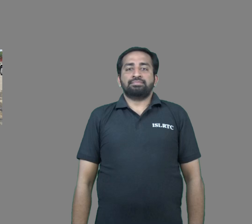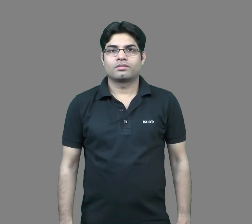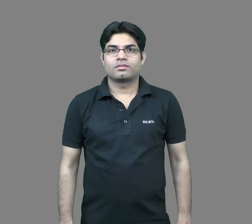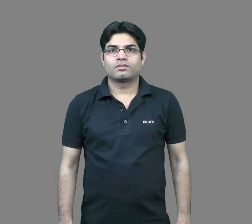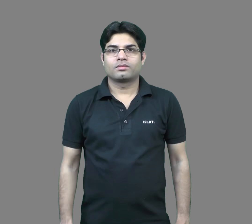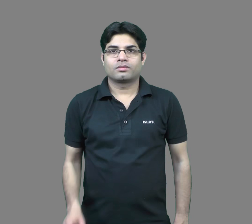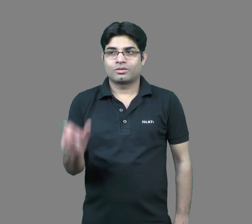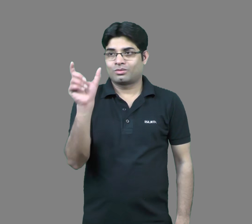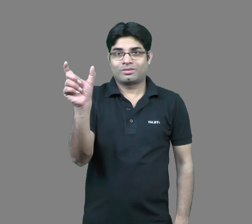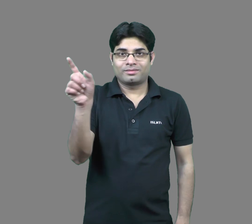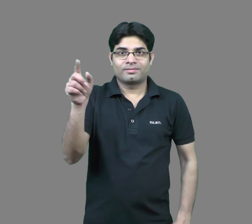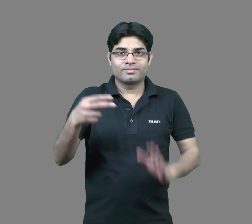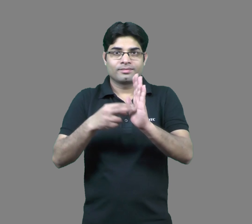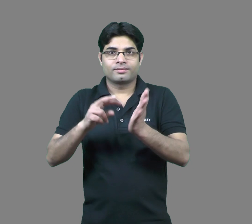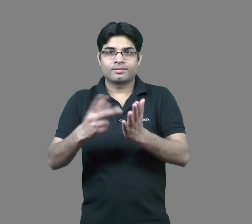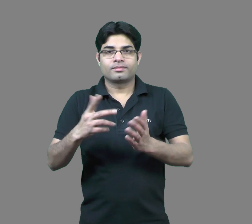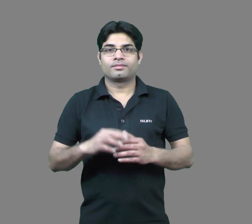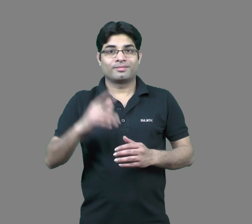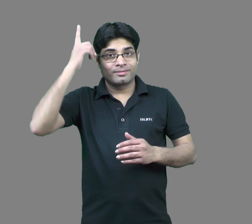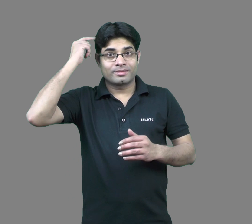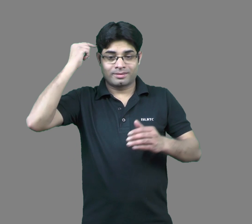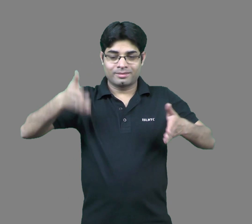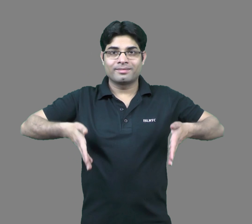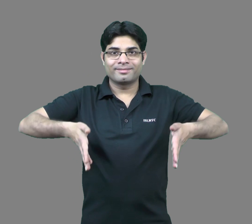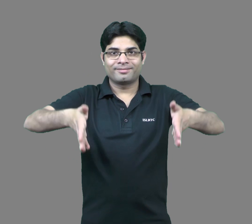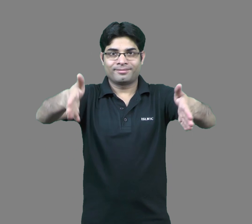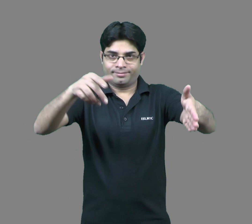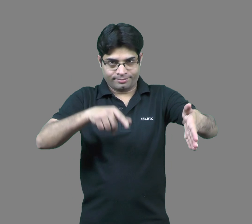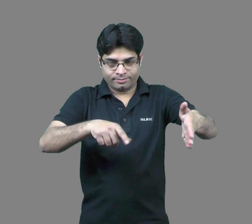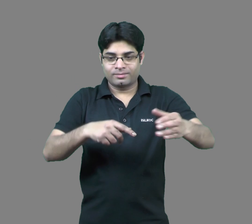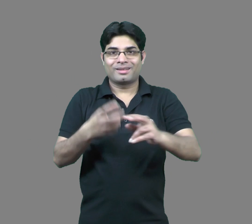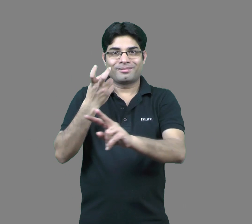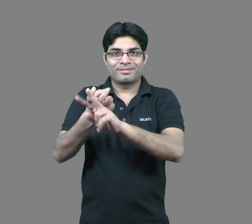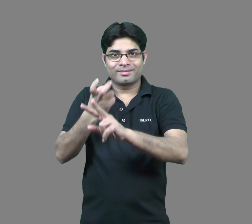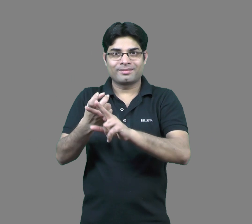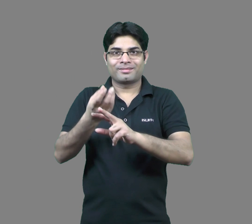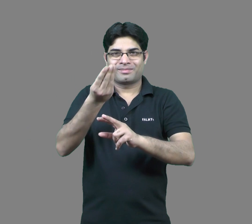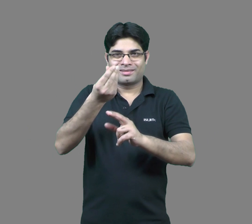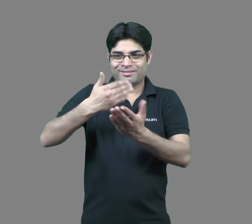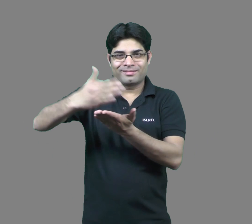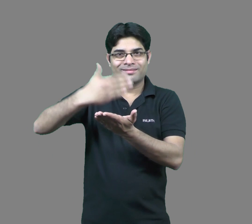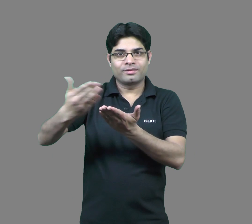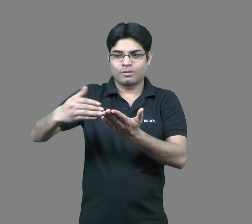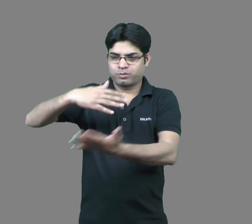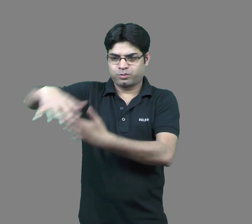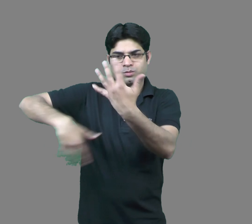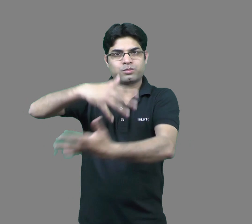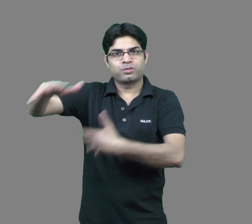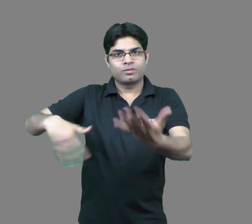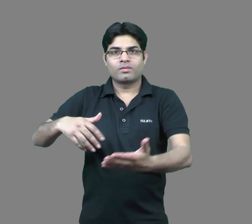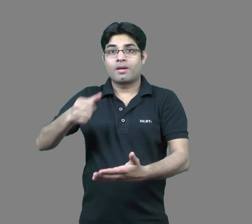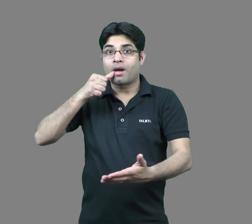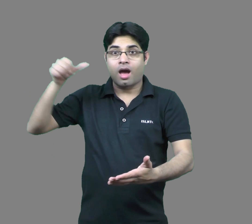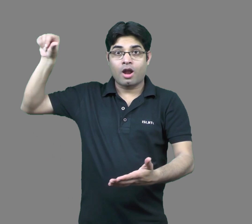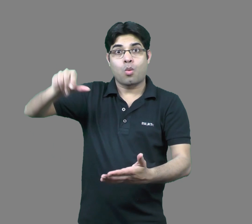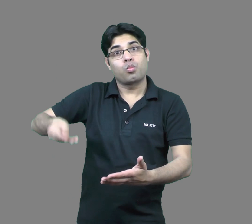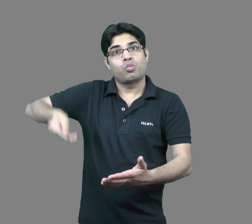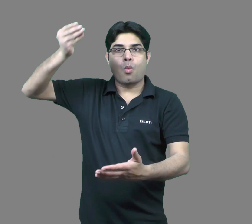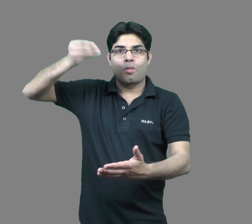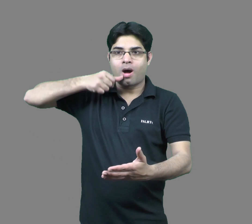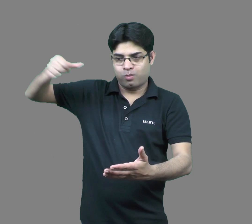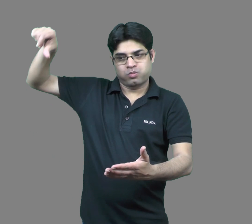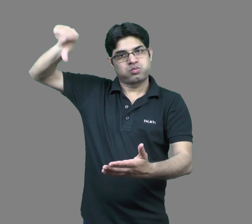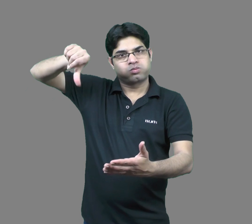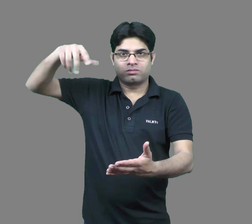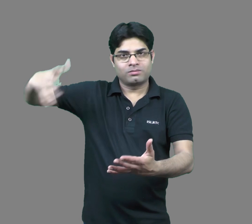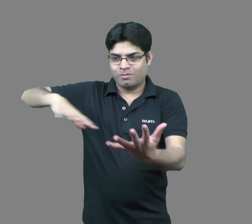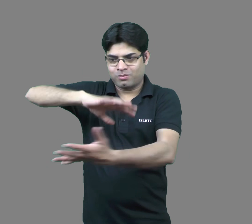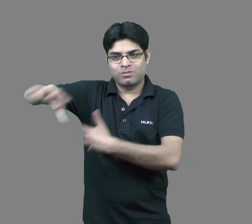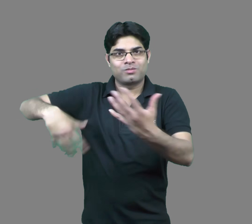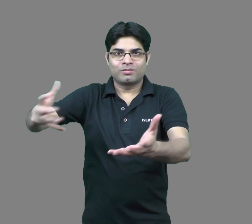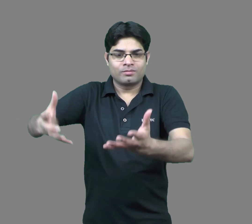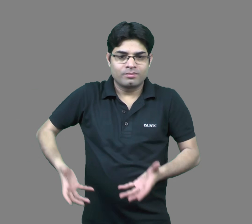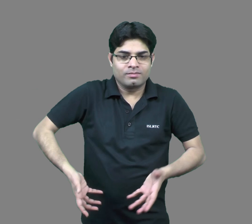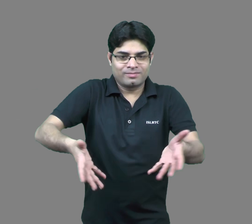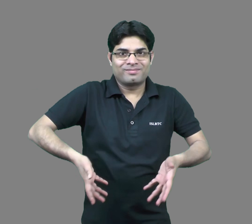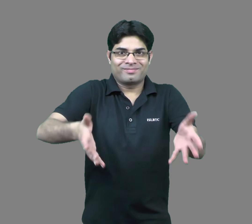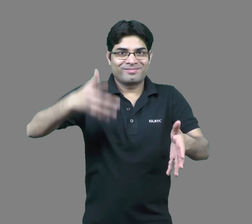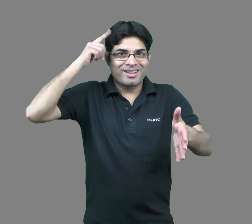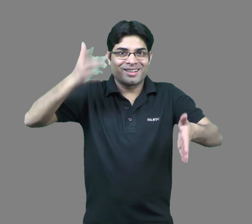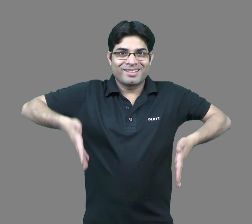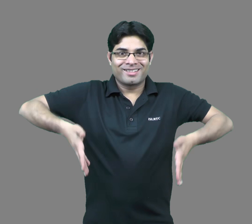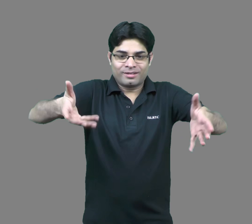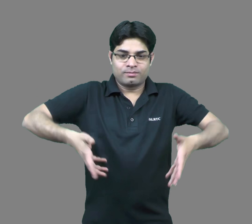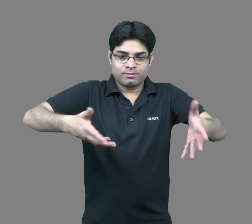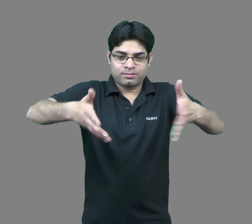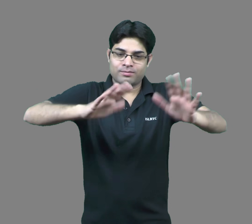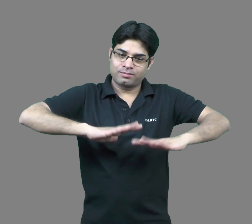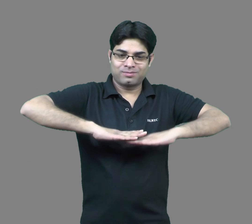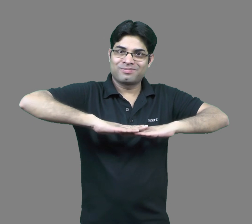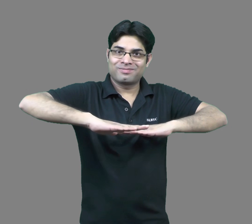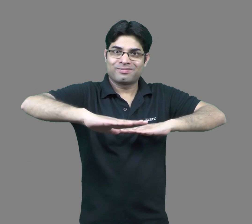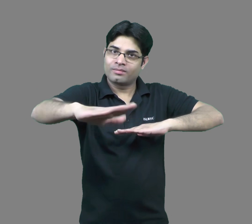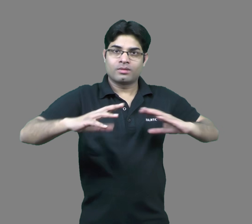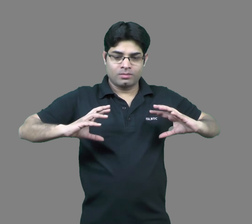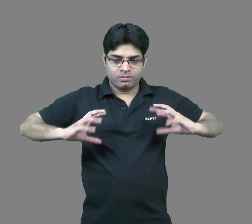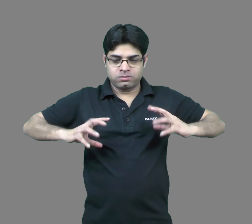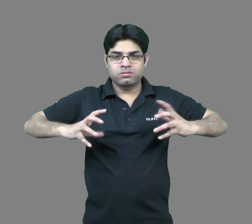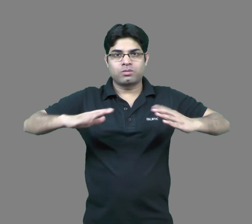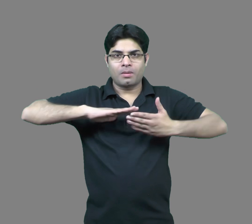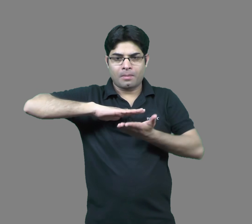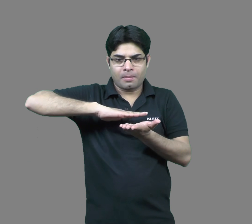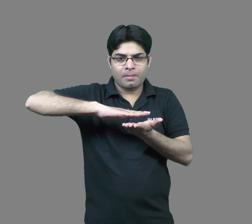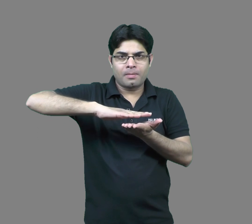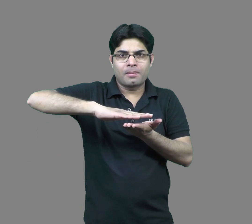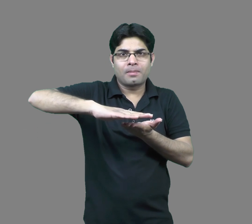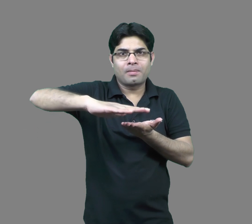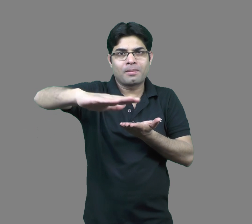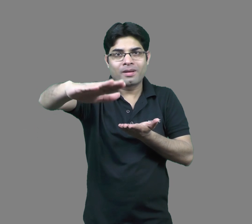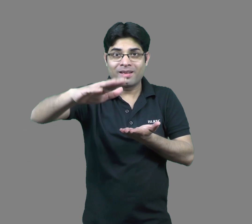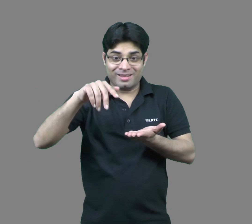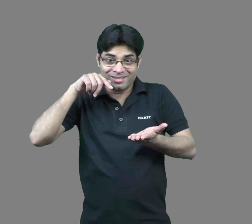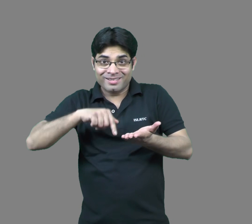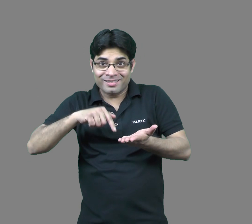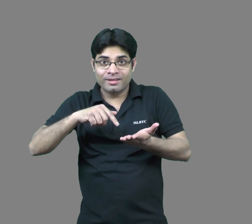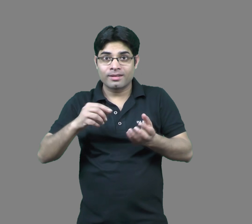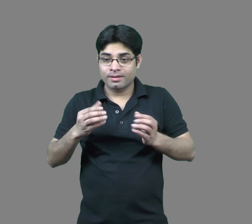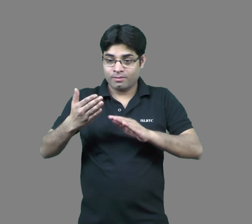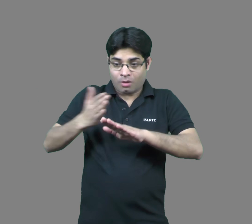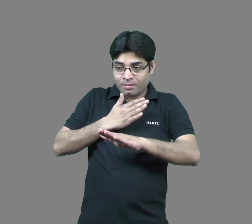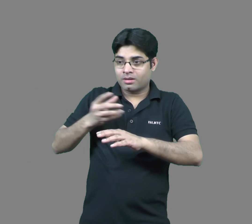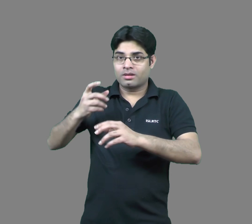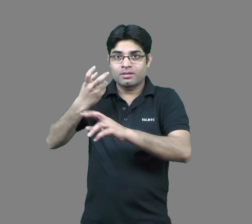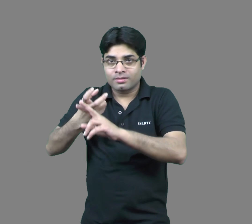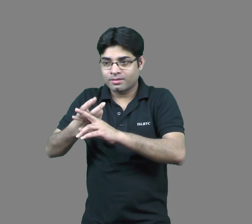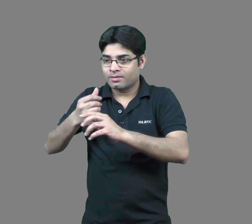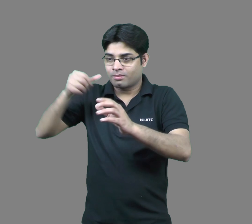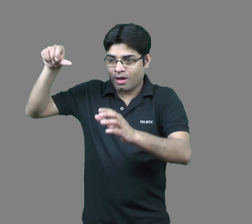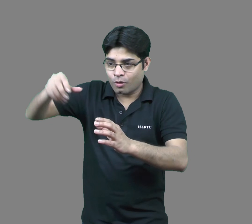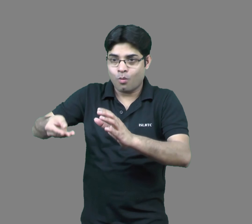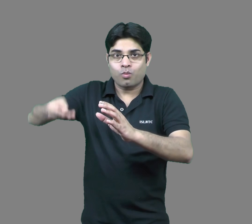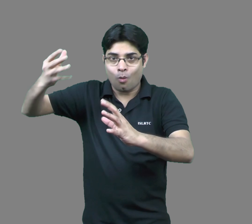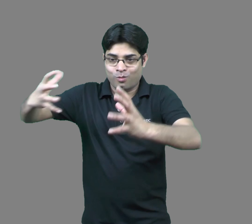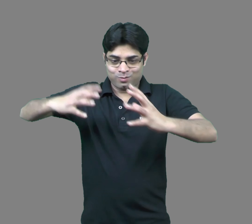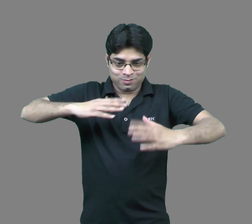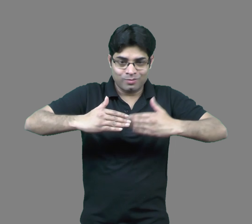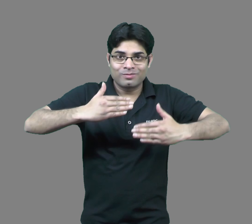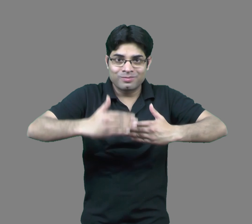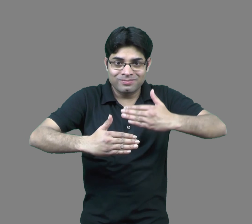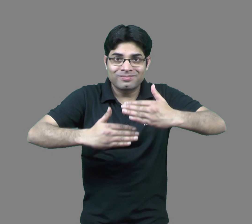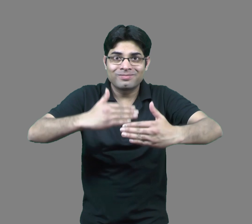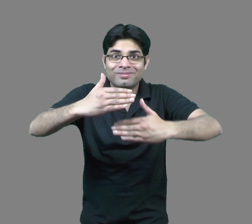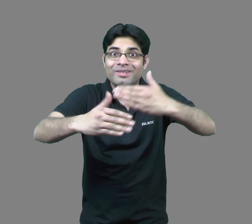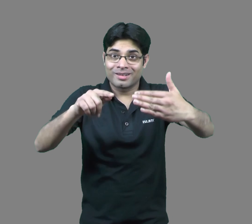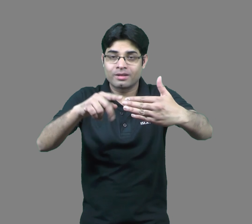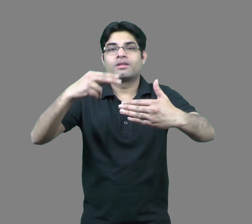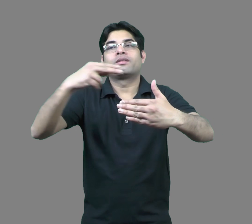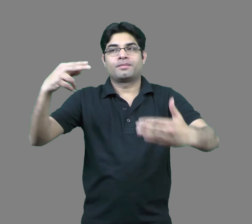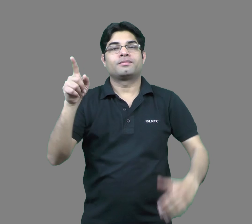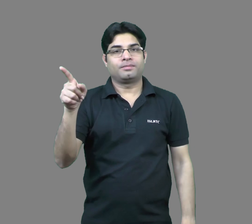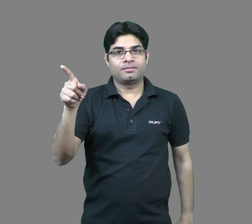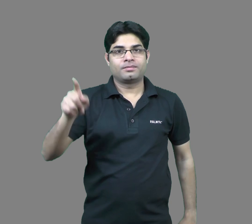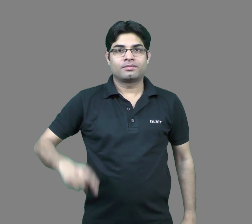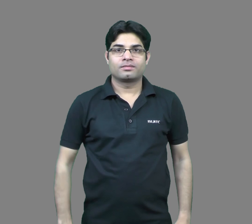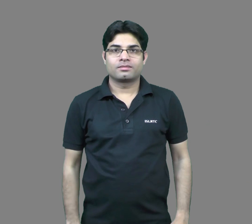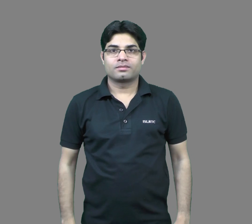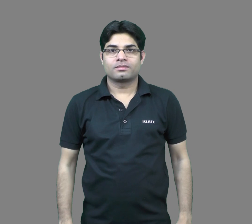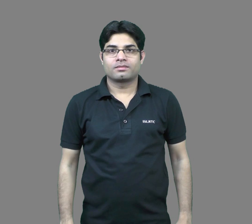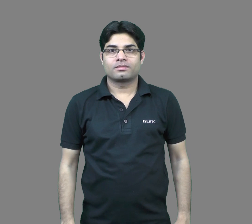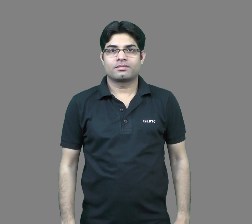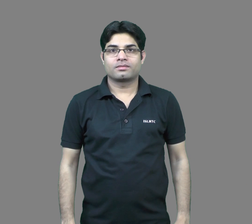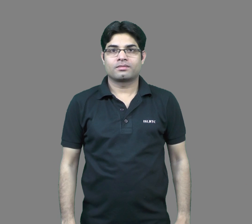Wet Mix Macadam